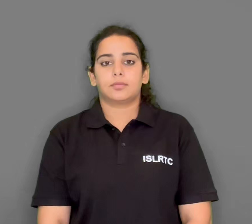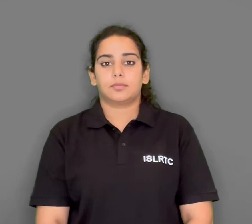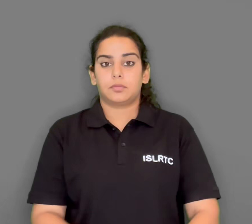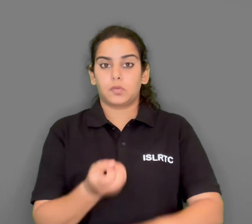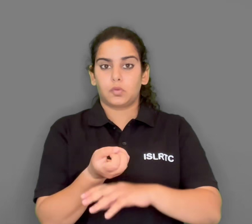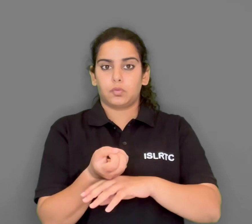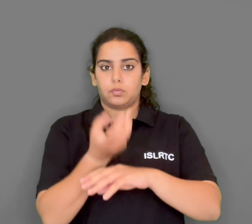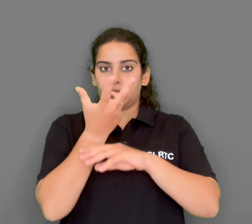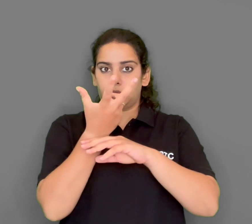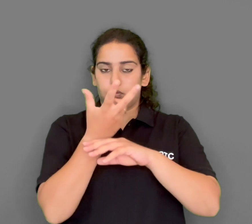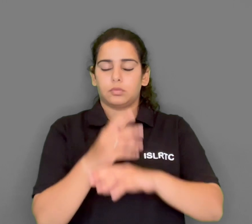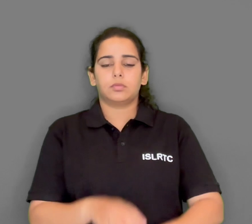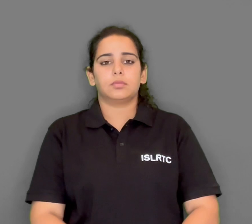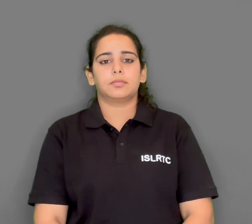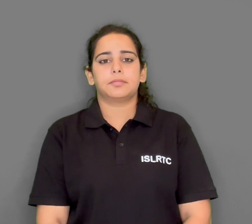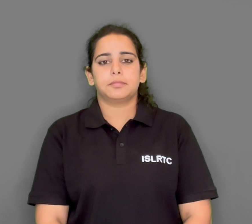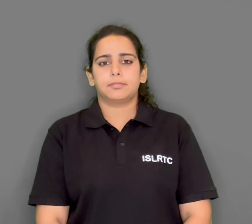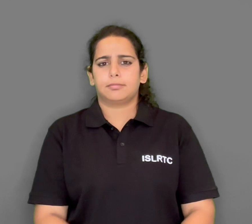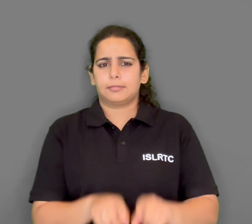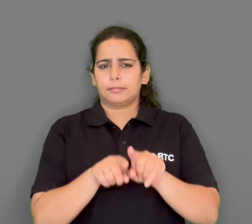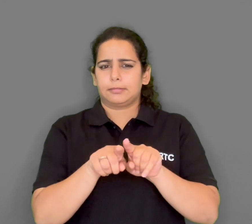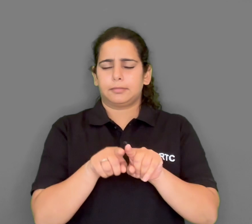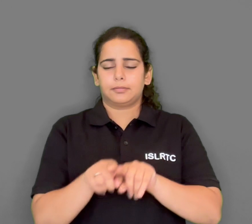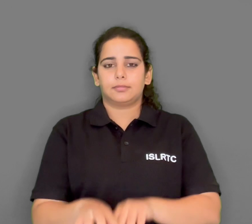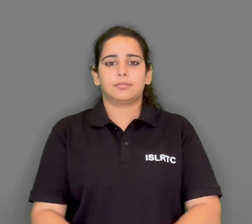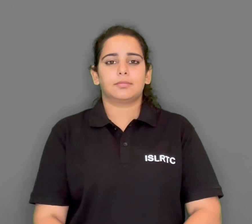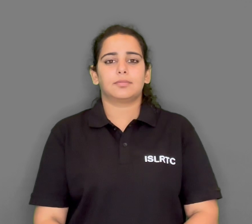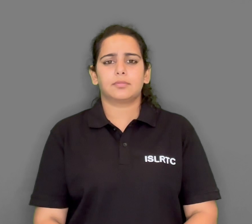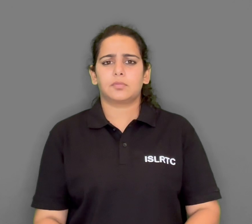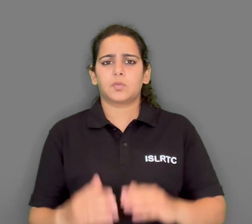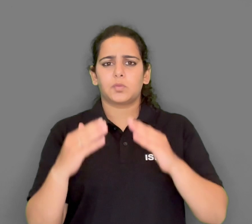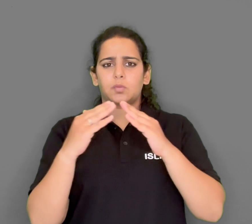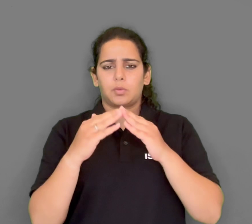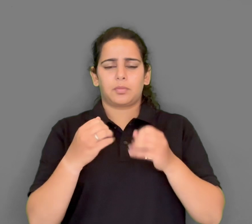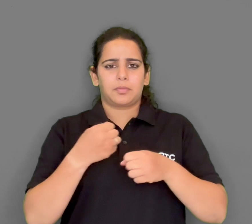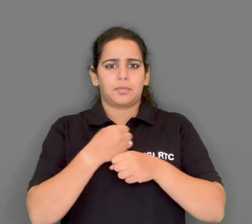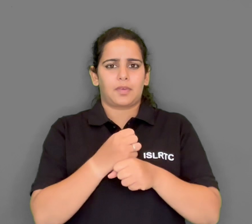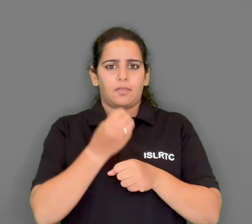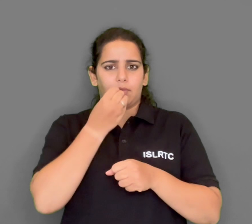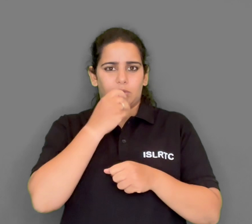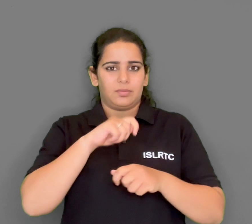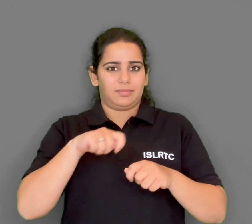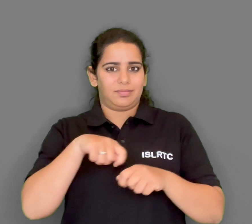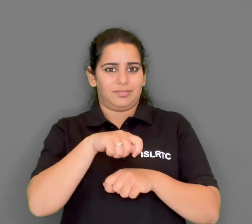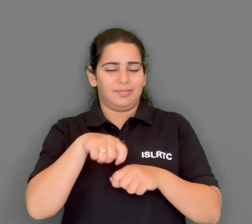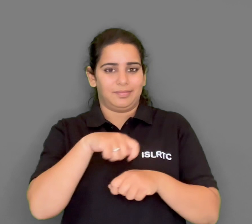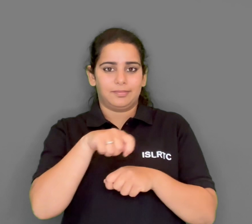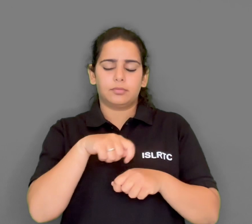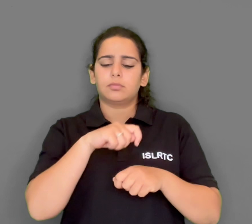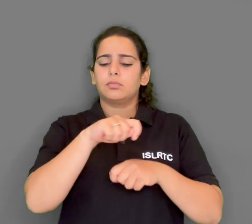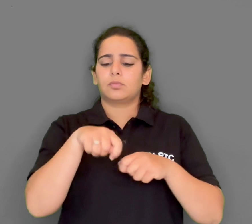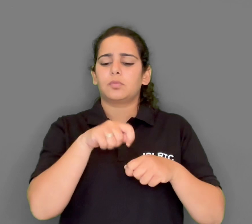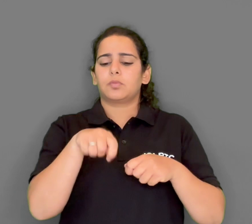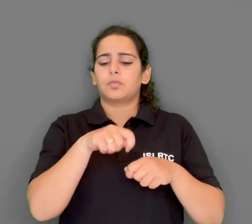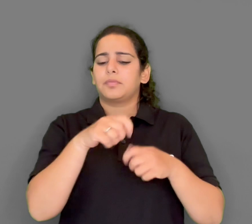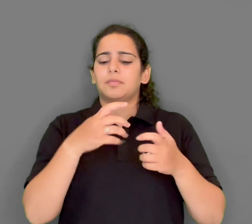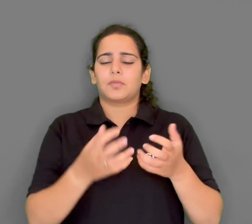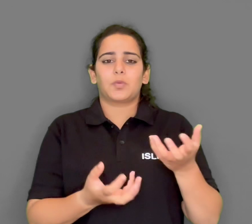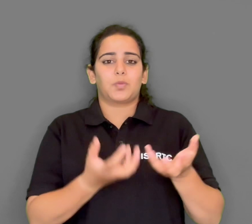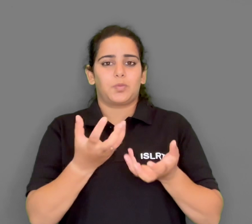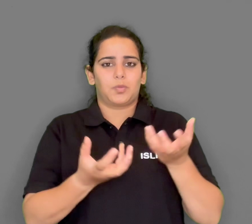Piston A sliding piece moved by or moving against fluid pressure